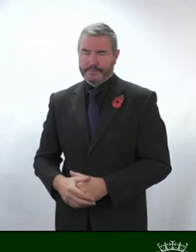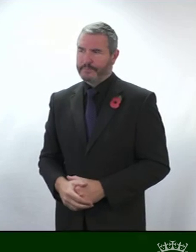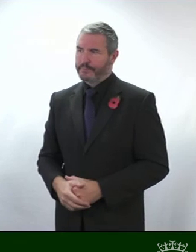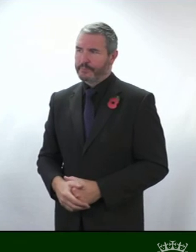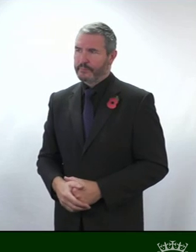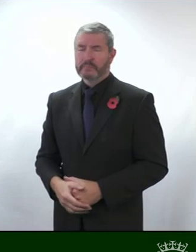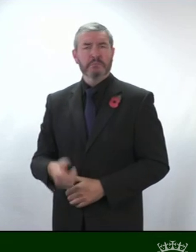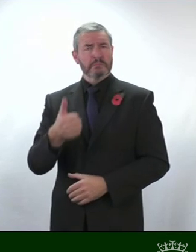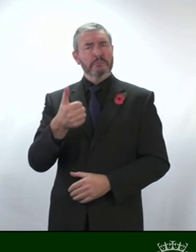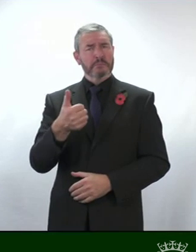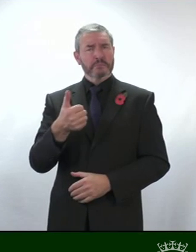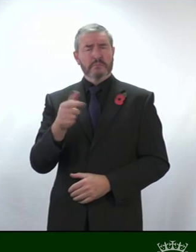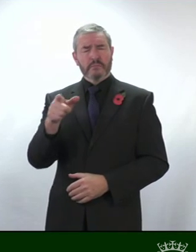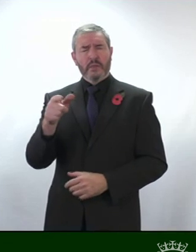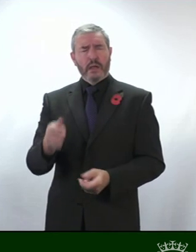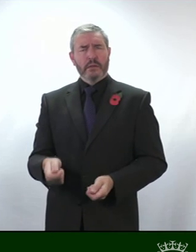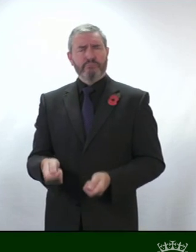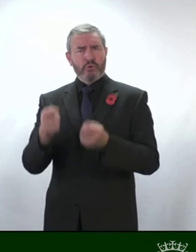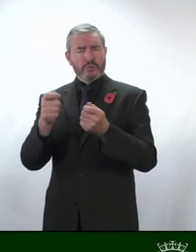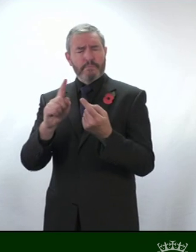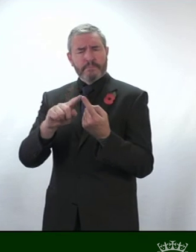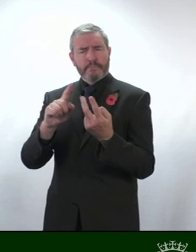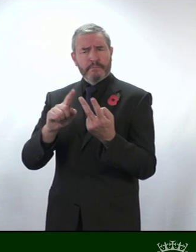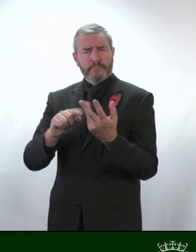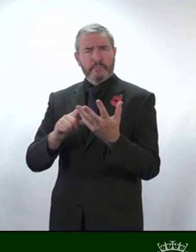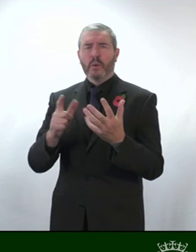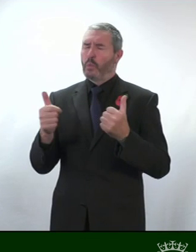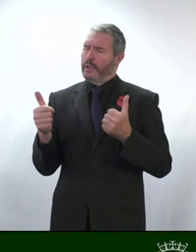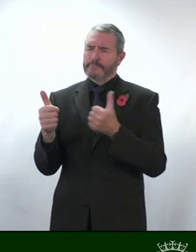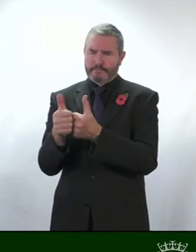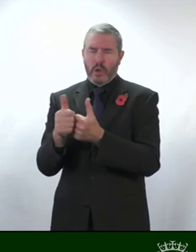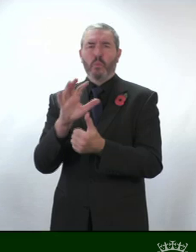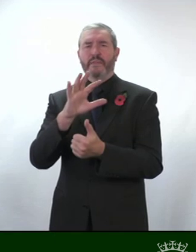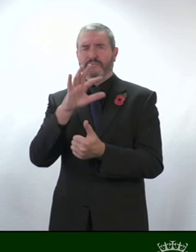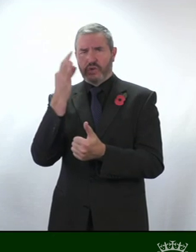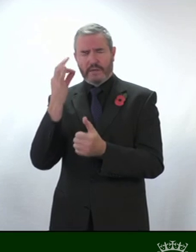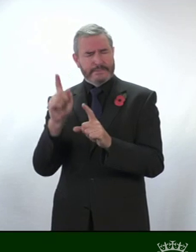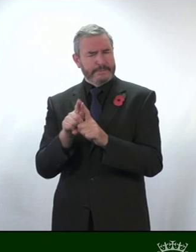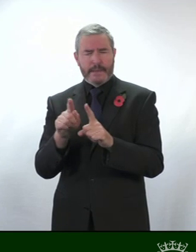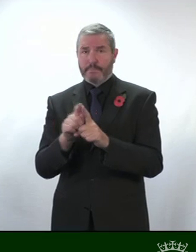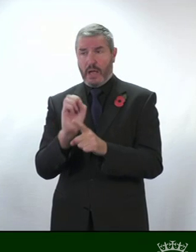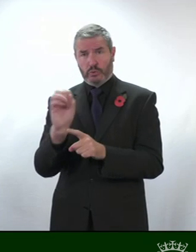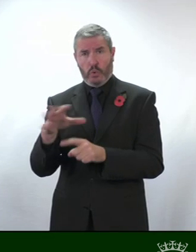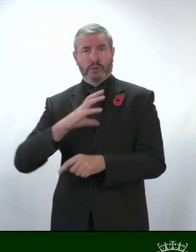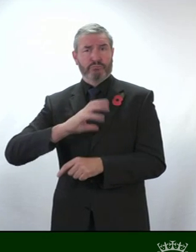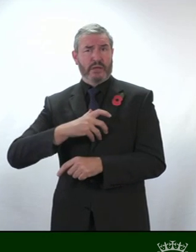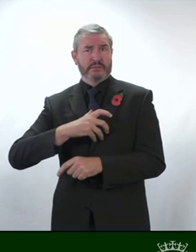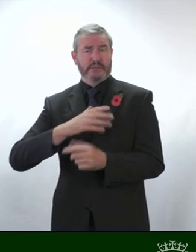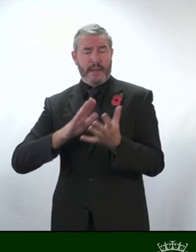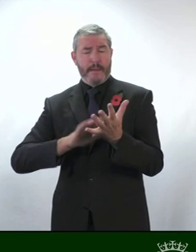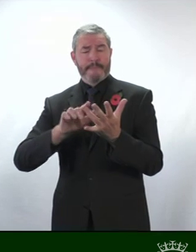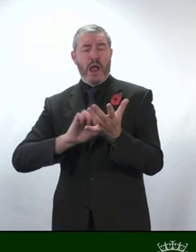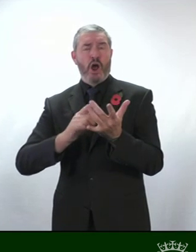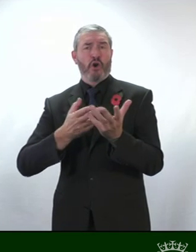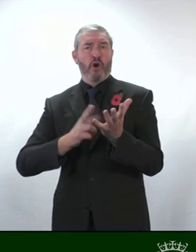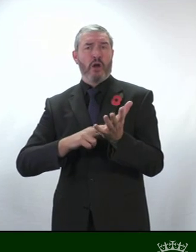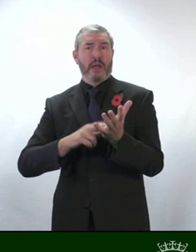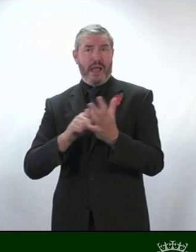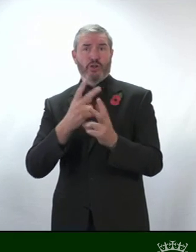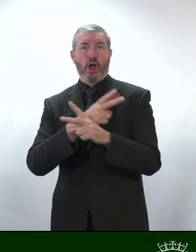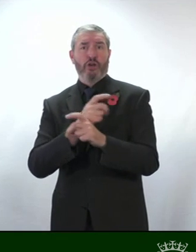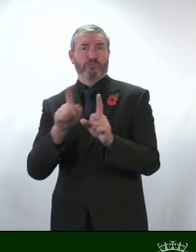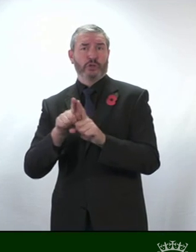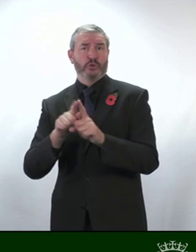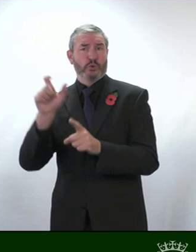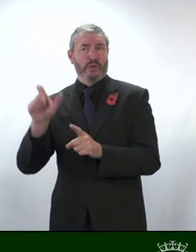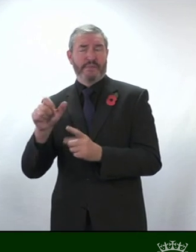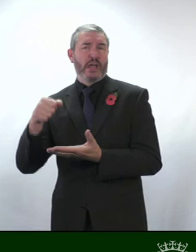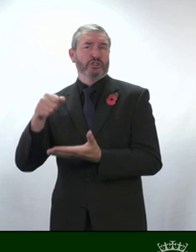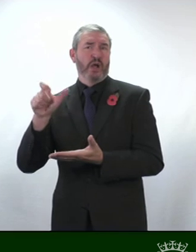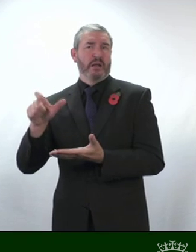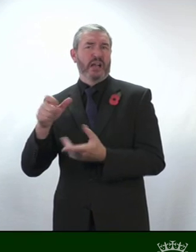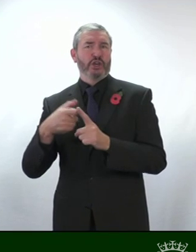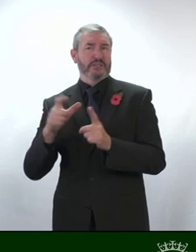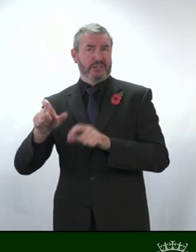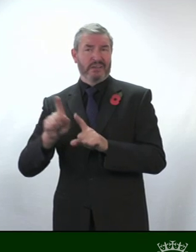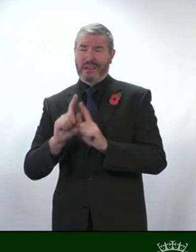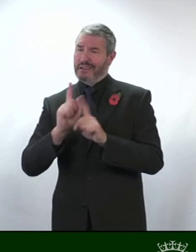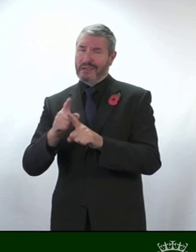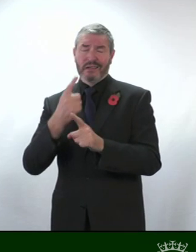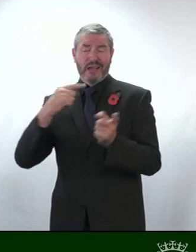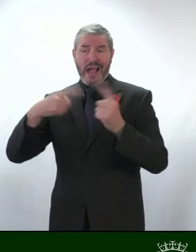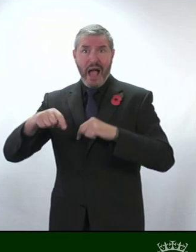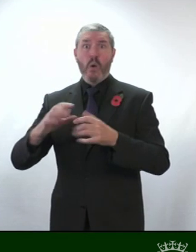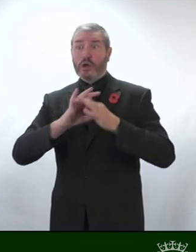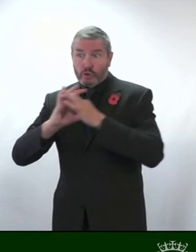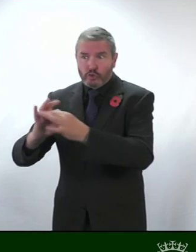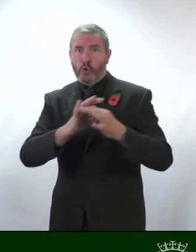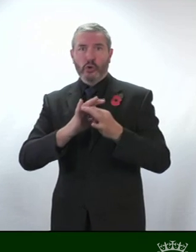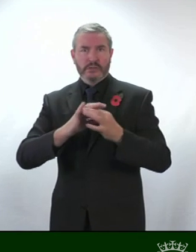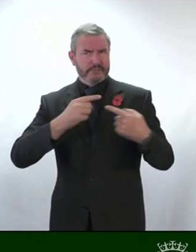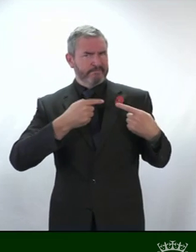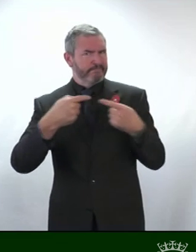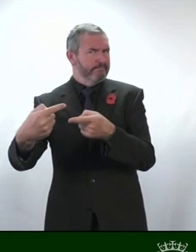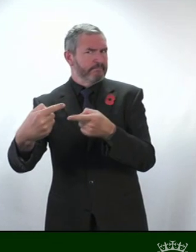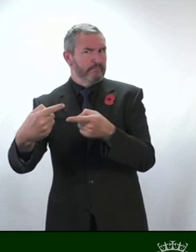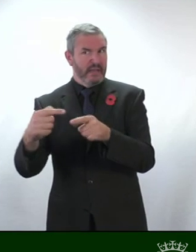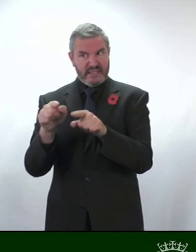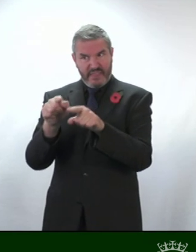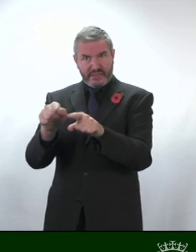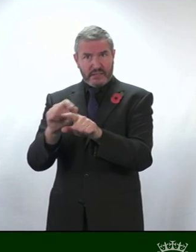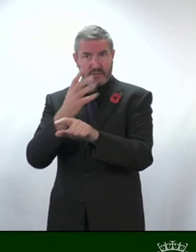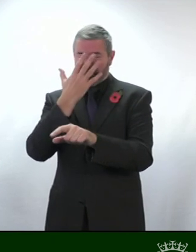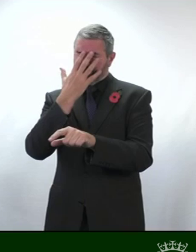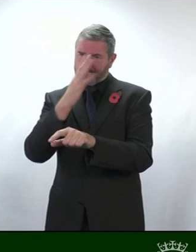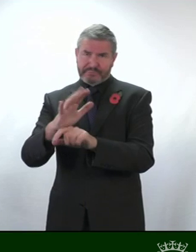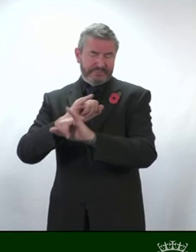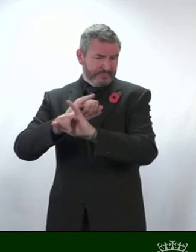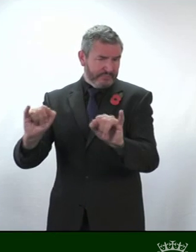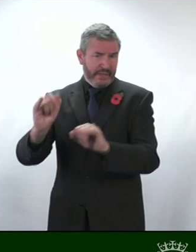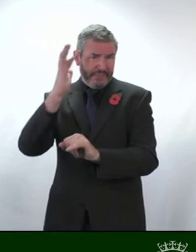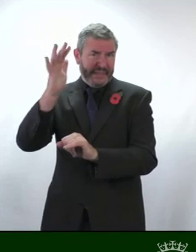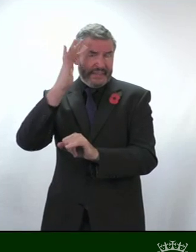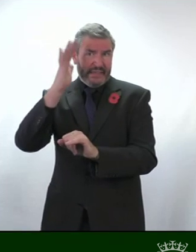Yes, my hon. Friend is absolutely right. We stand shoulder to shoulder with France, as I have told President Macron, and shoulder to shoulder with Austria, as I have told Chancellor Kurz, in our joint war against this abominable ideology.